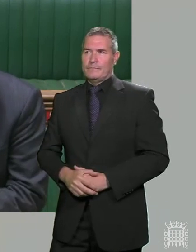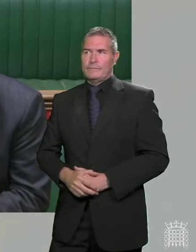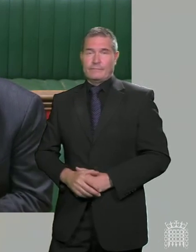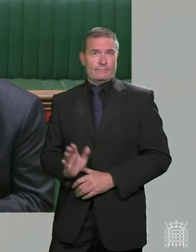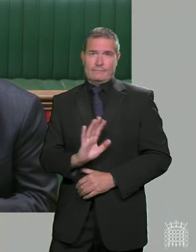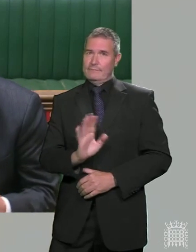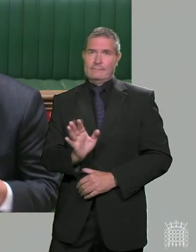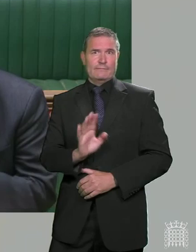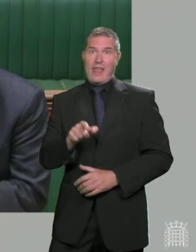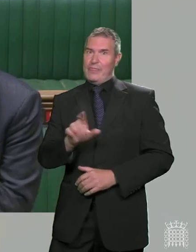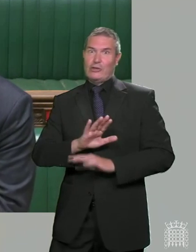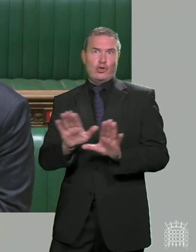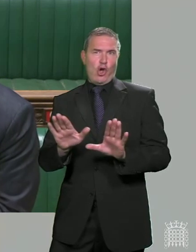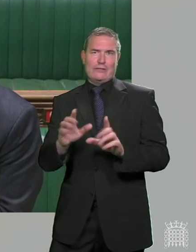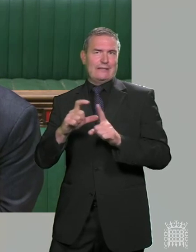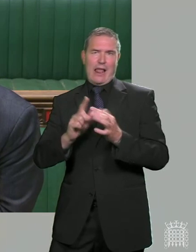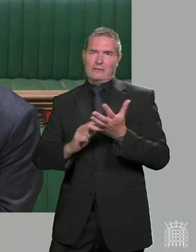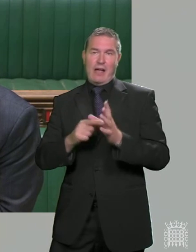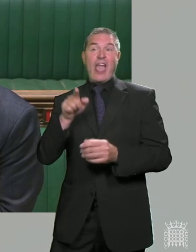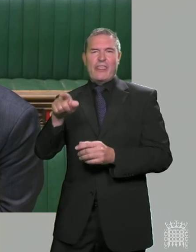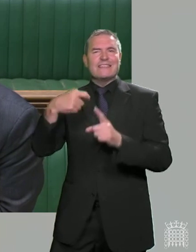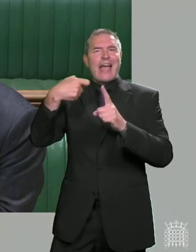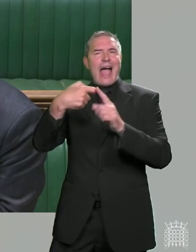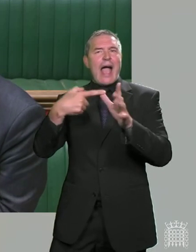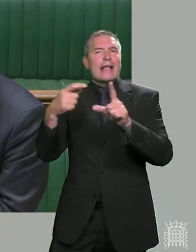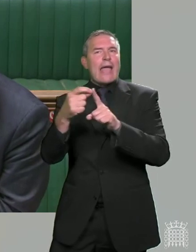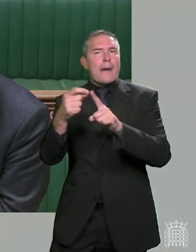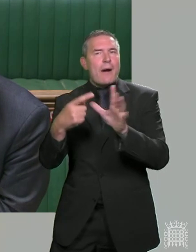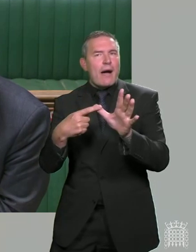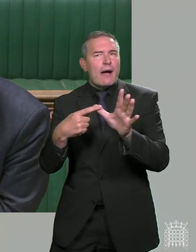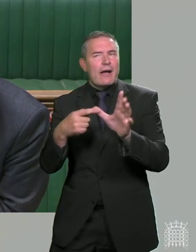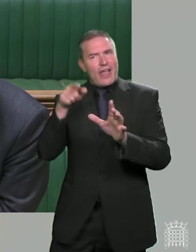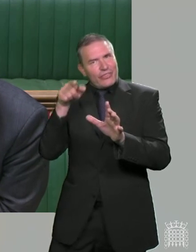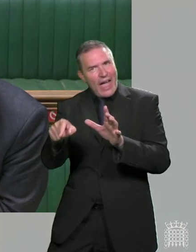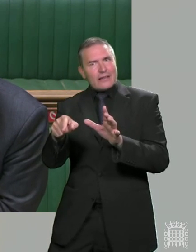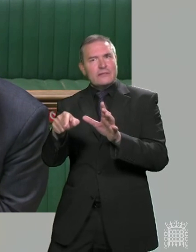That is not the delta variant; that is the kappa variant.